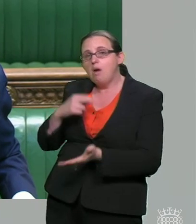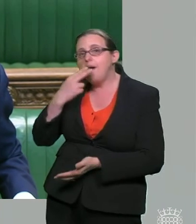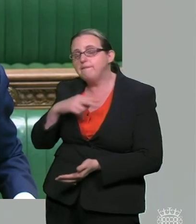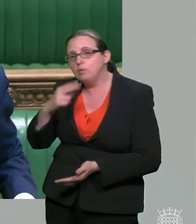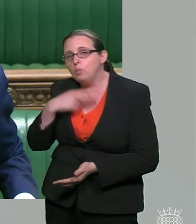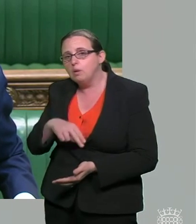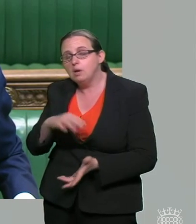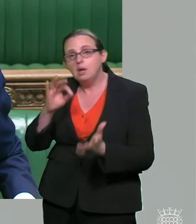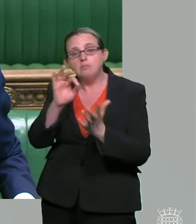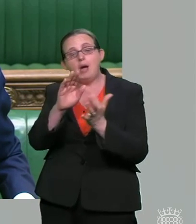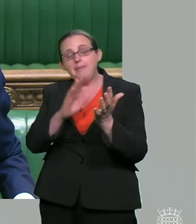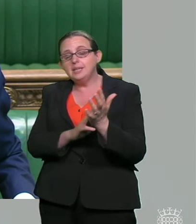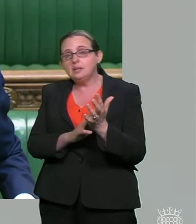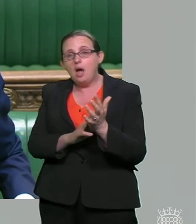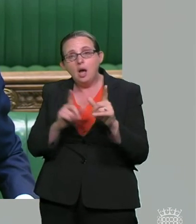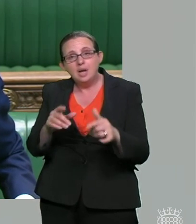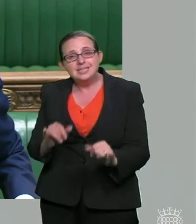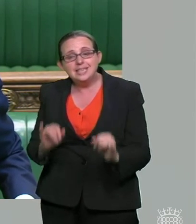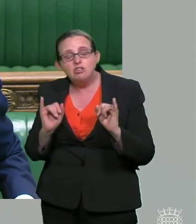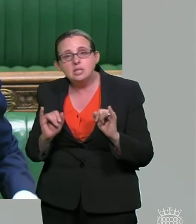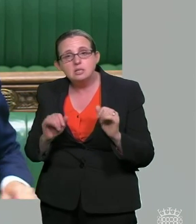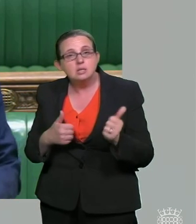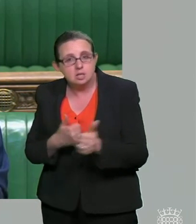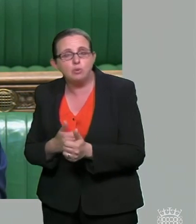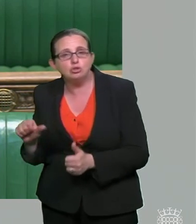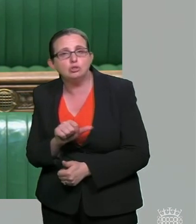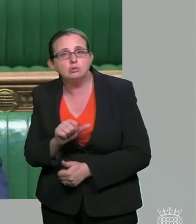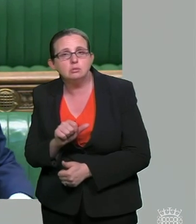If the Prime Minister is really serious about this, he would back the motion.